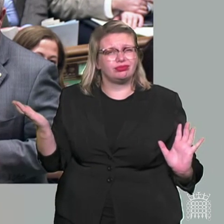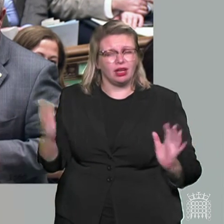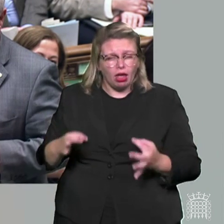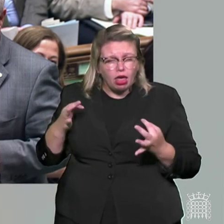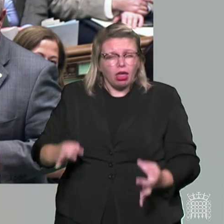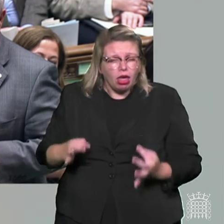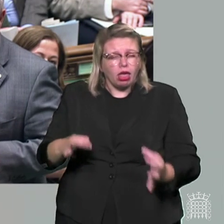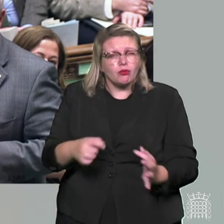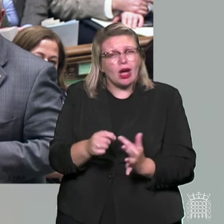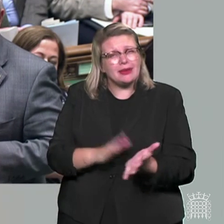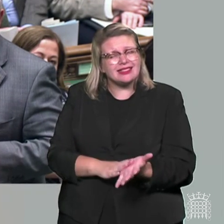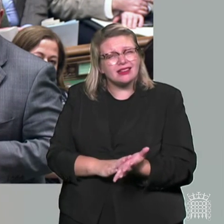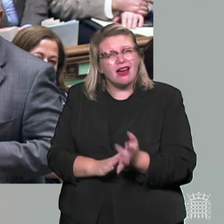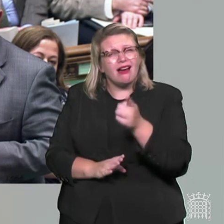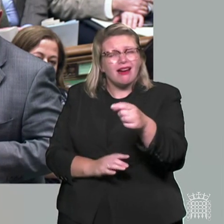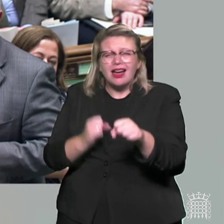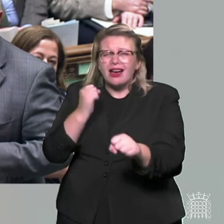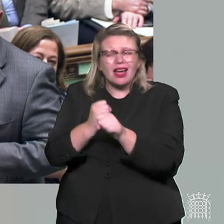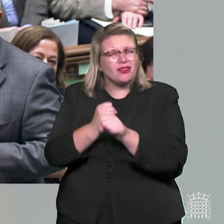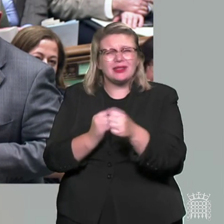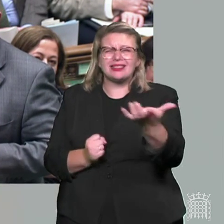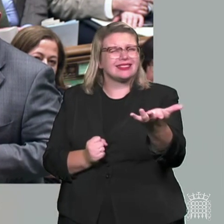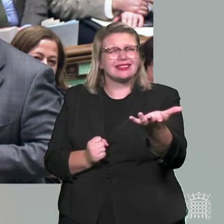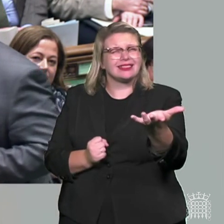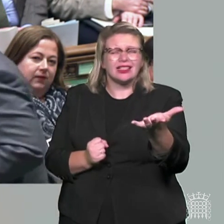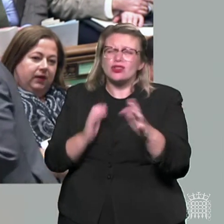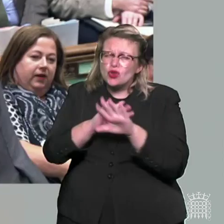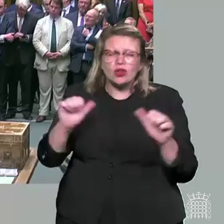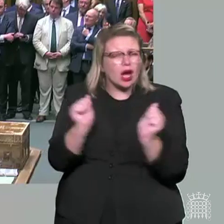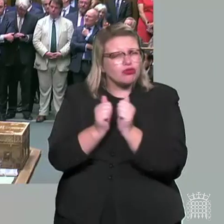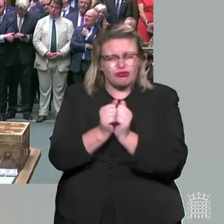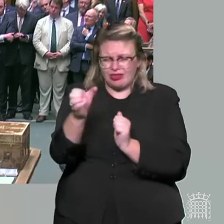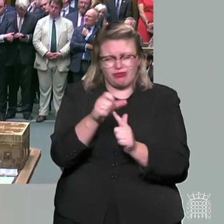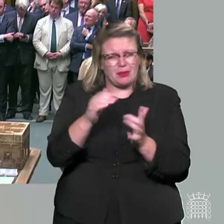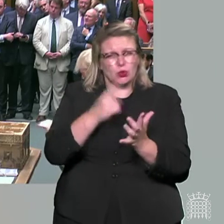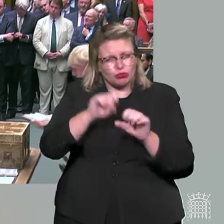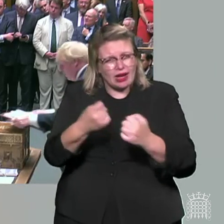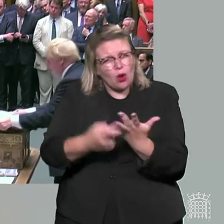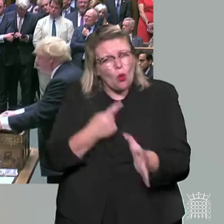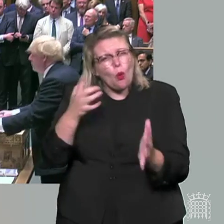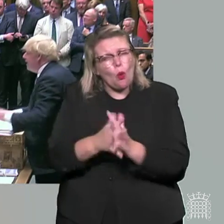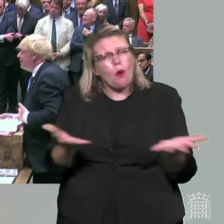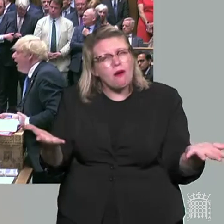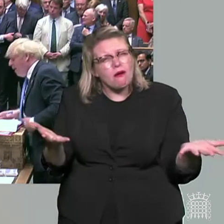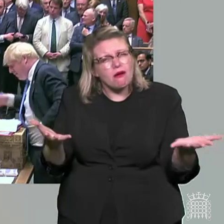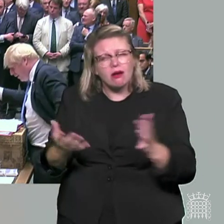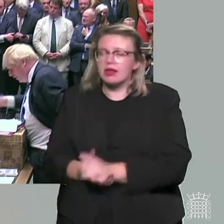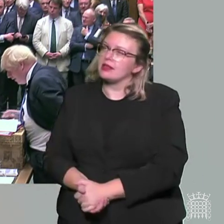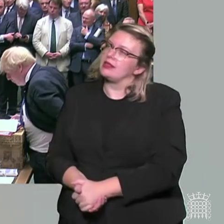Quite simply, Downing Street is no place for a law-breaker.